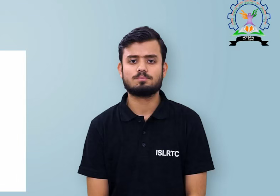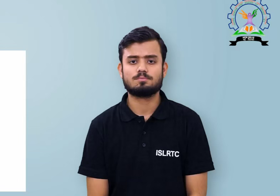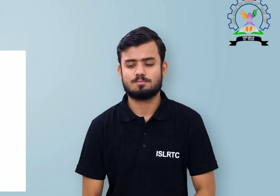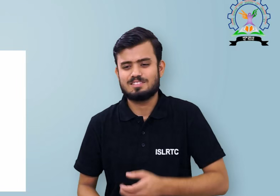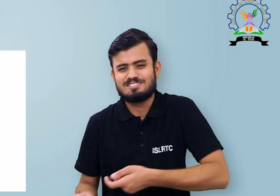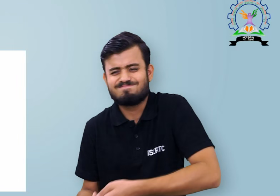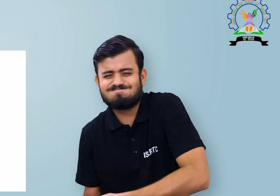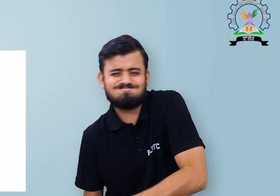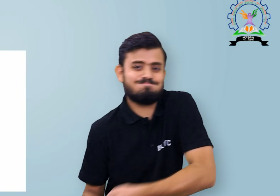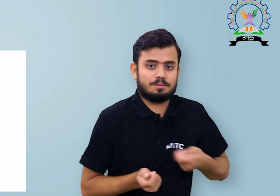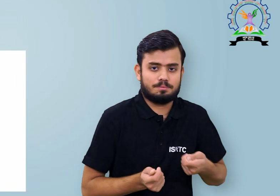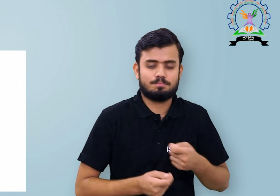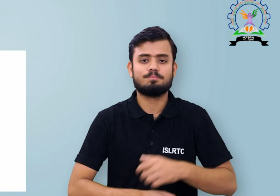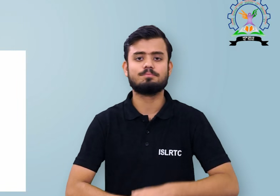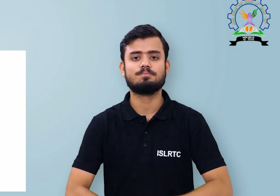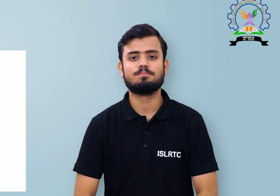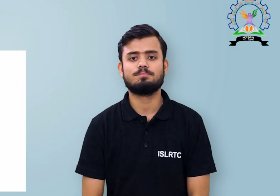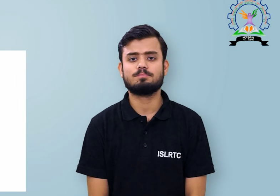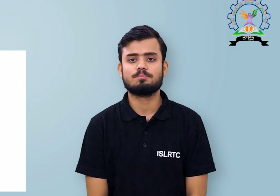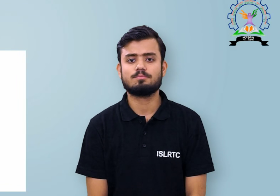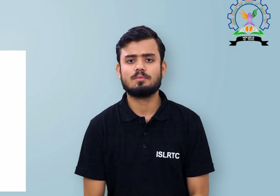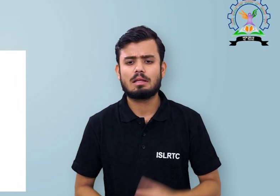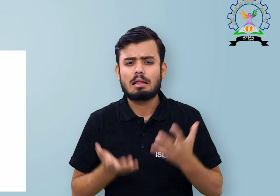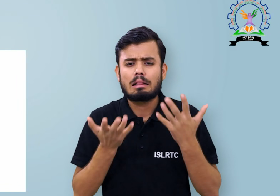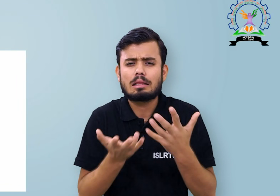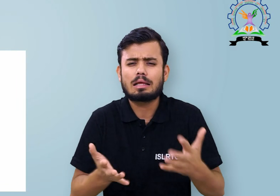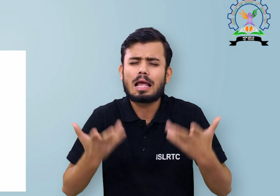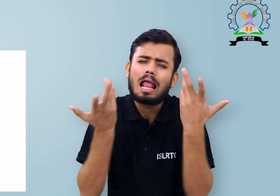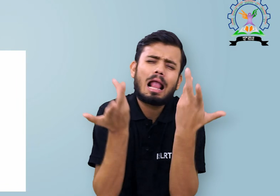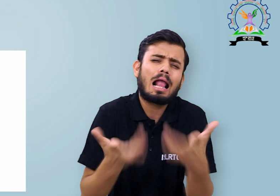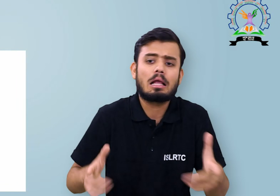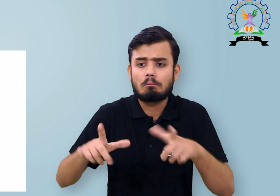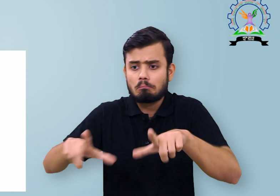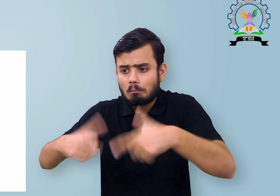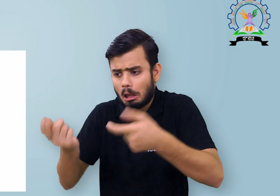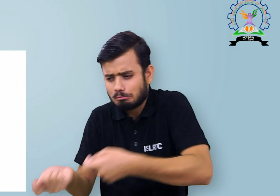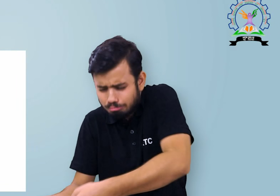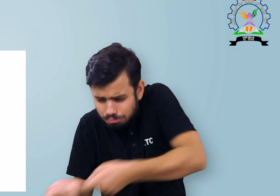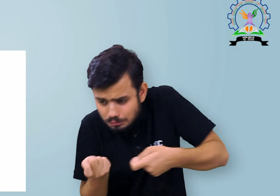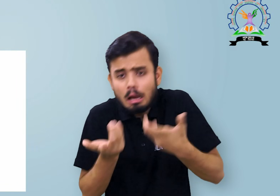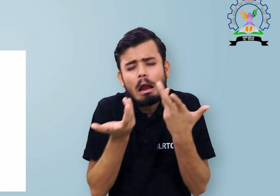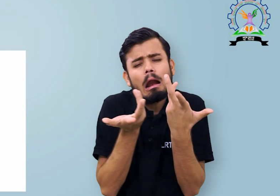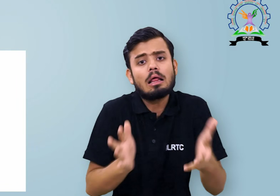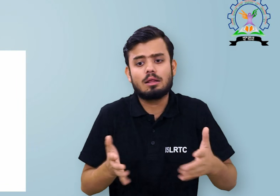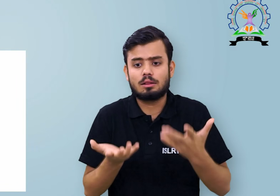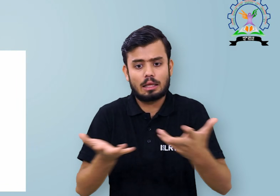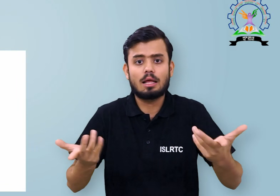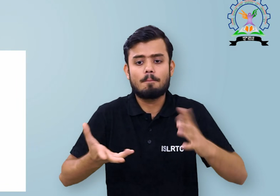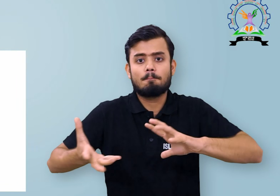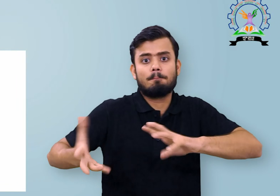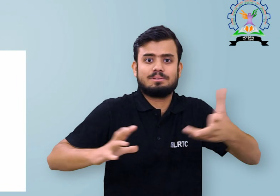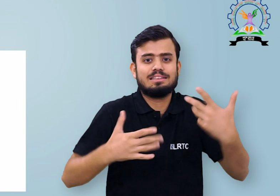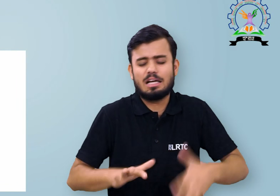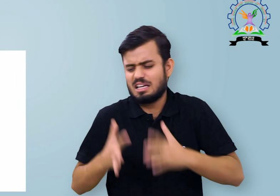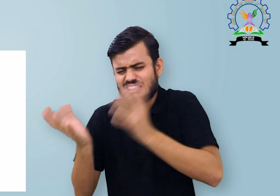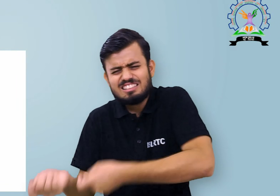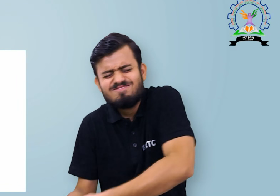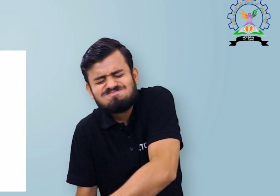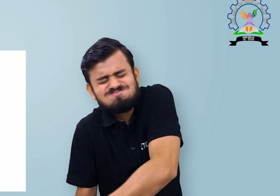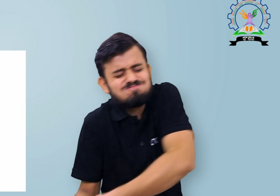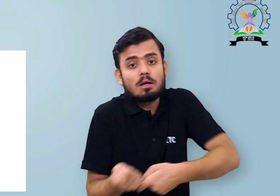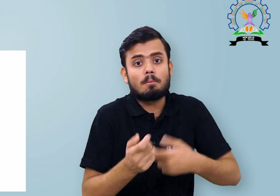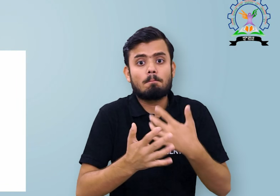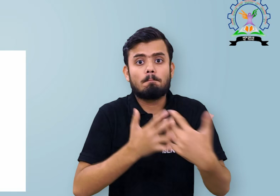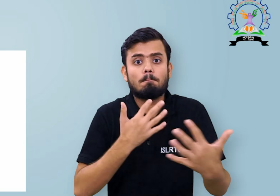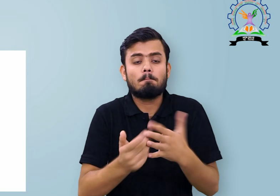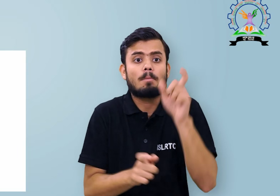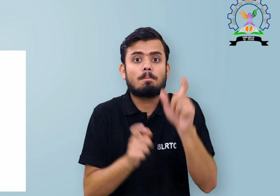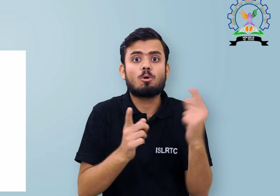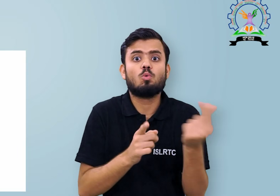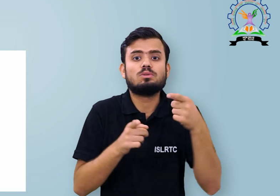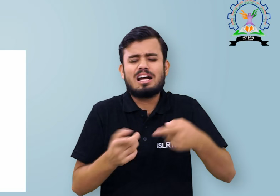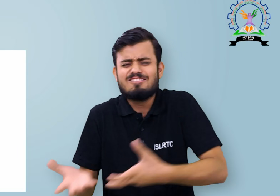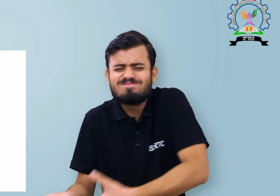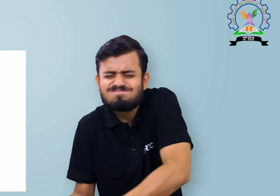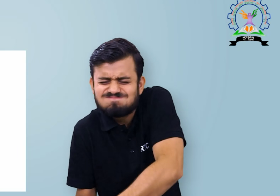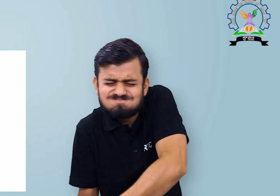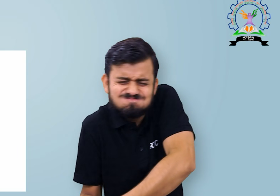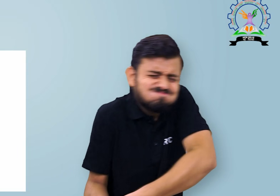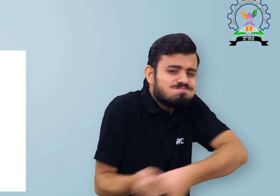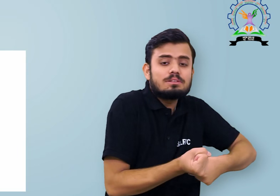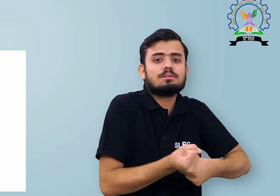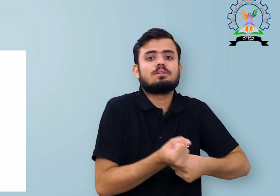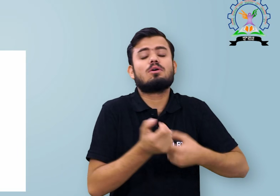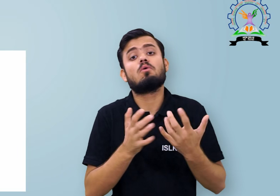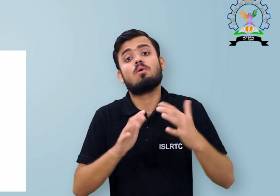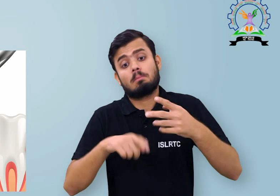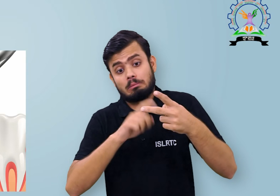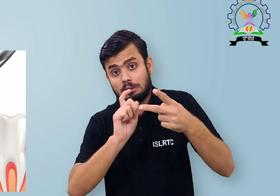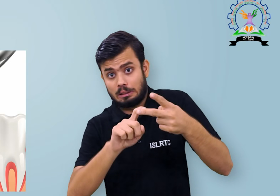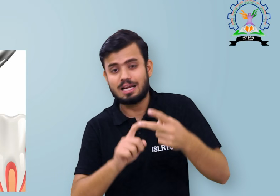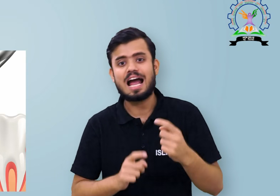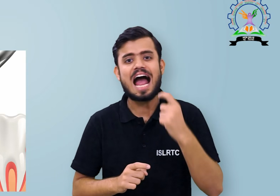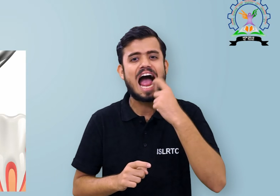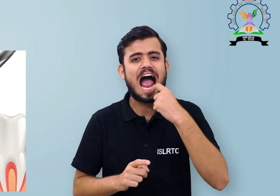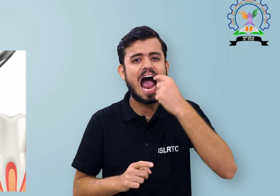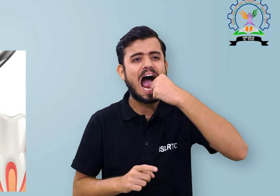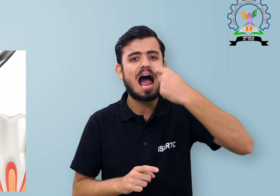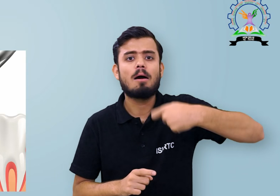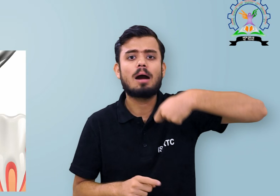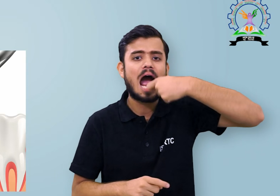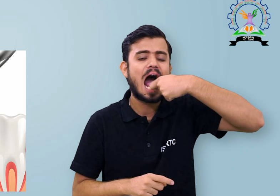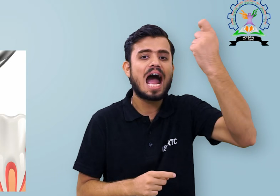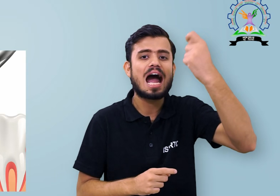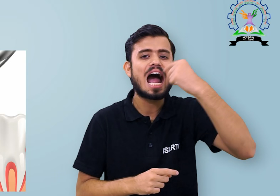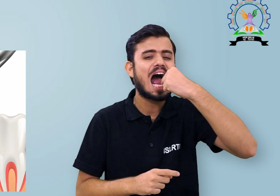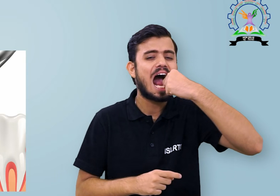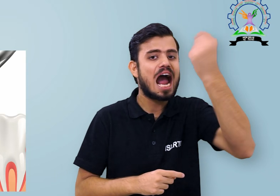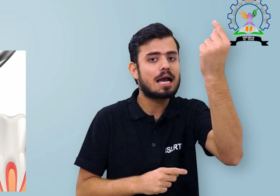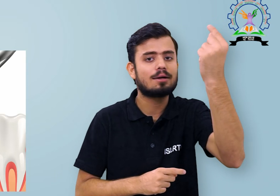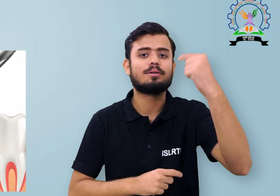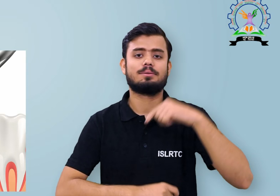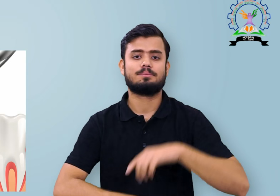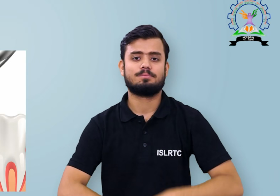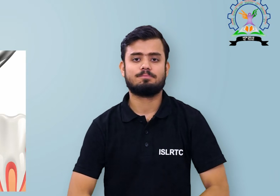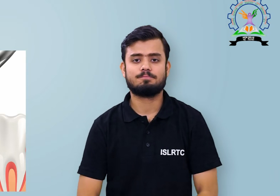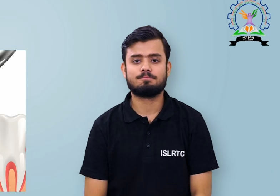Extraction The action of extracting something, especially using effort or force.